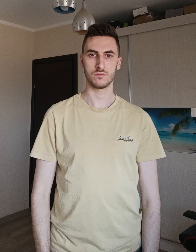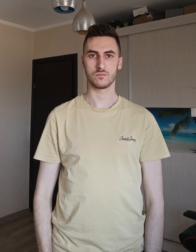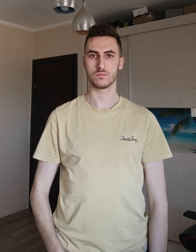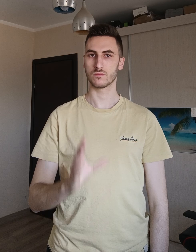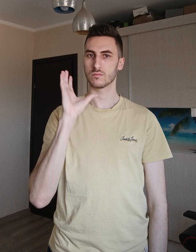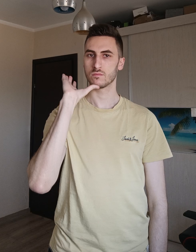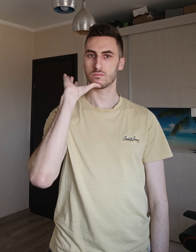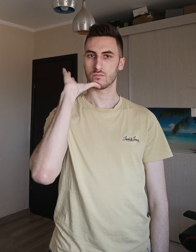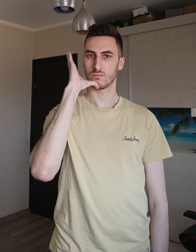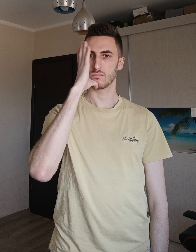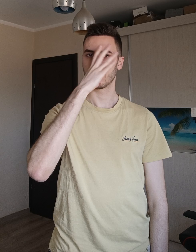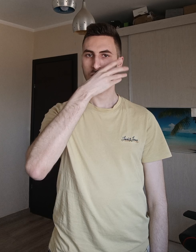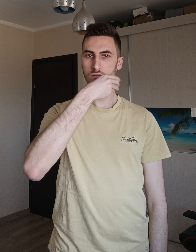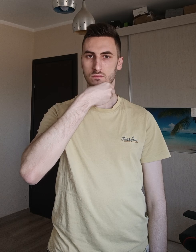יפה